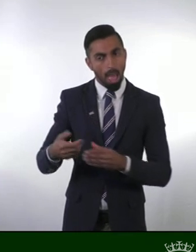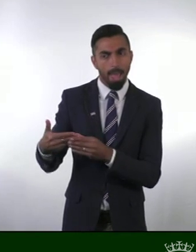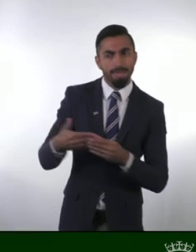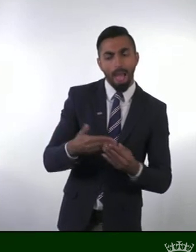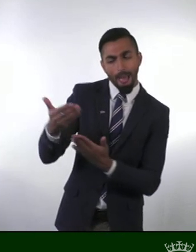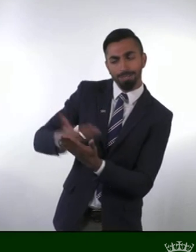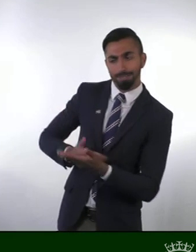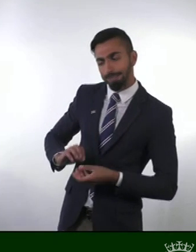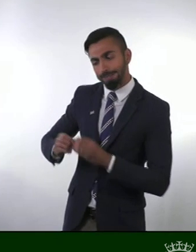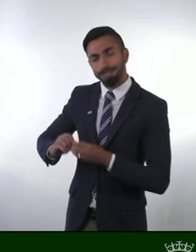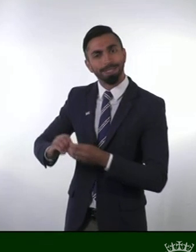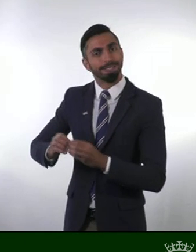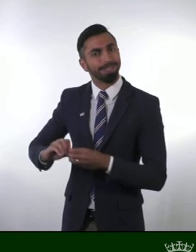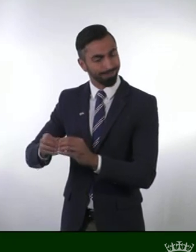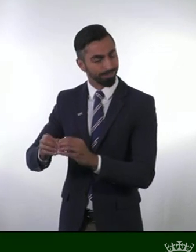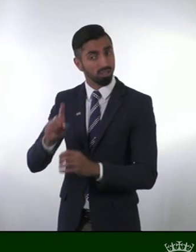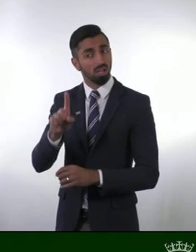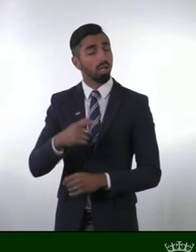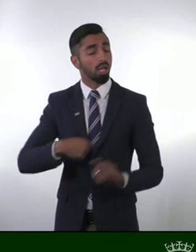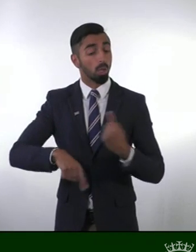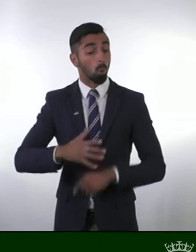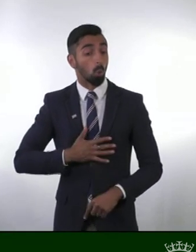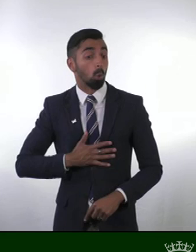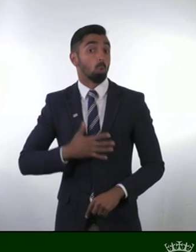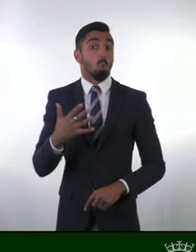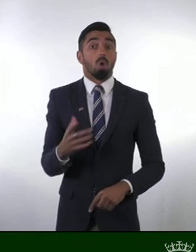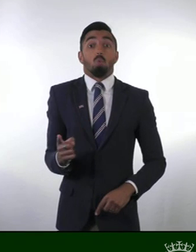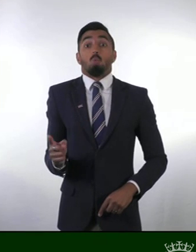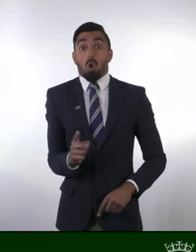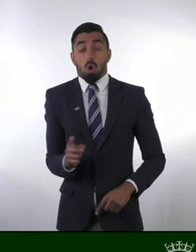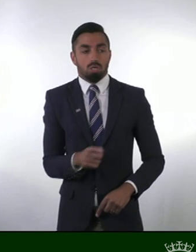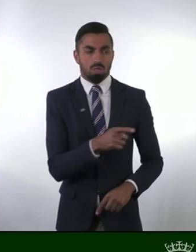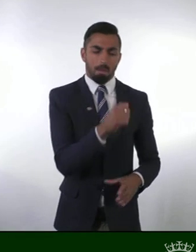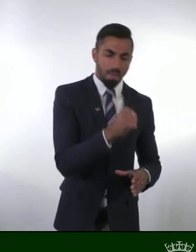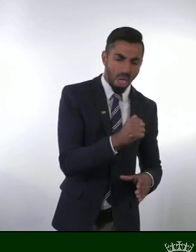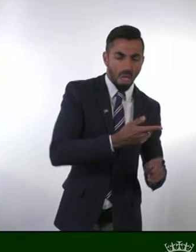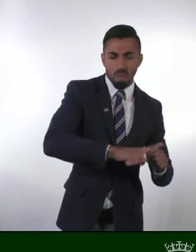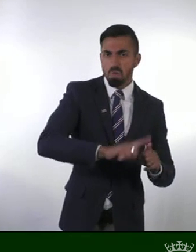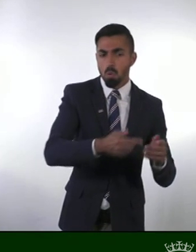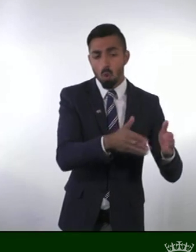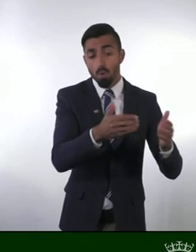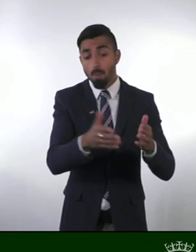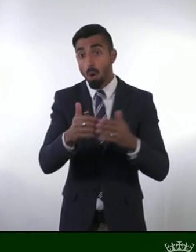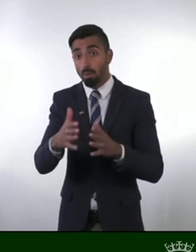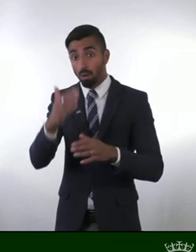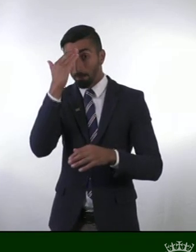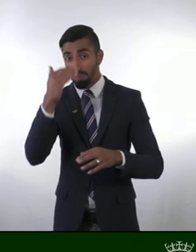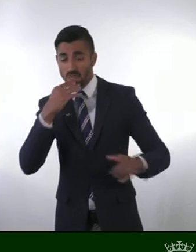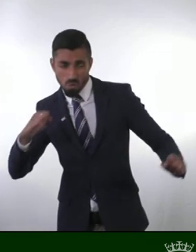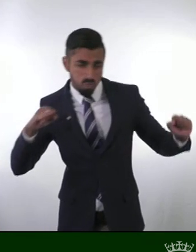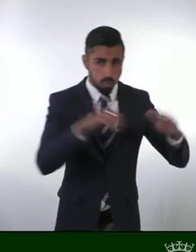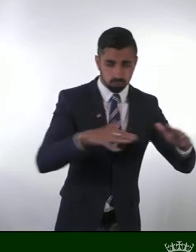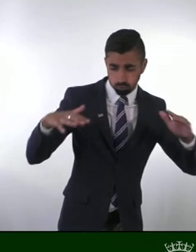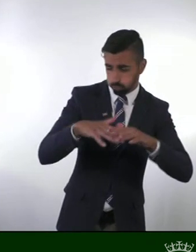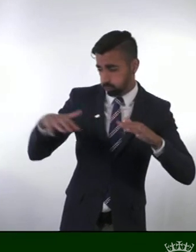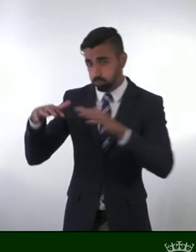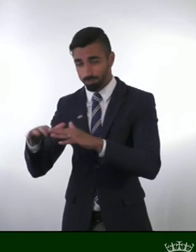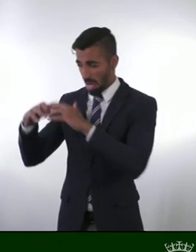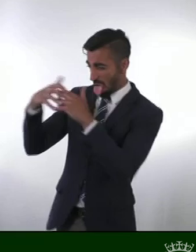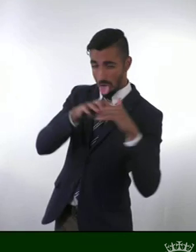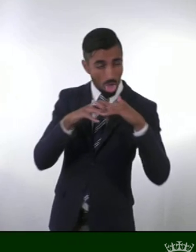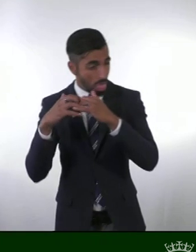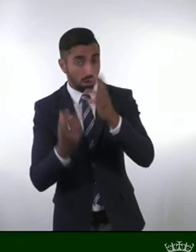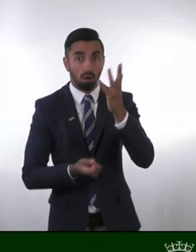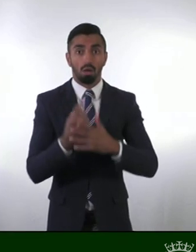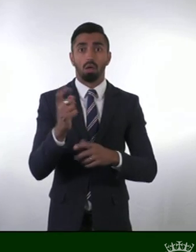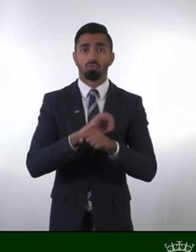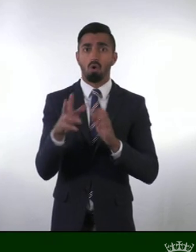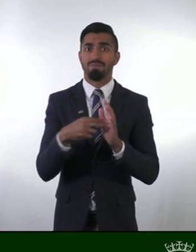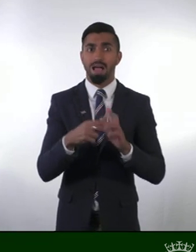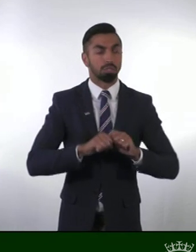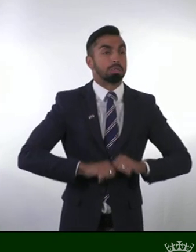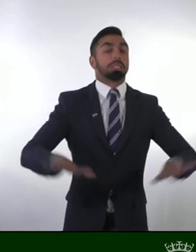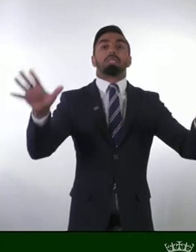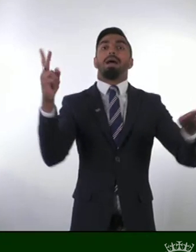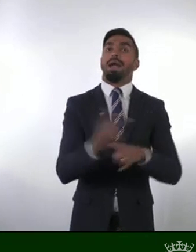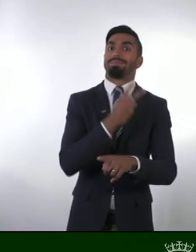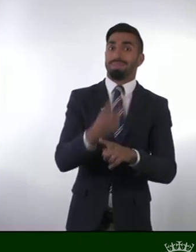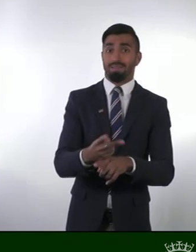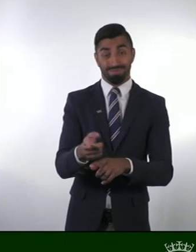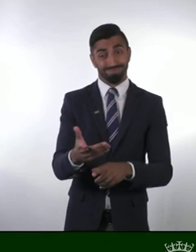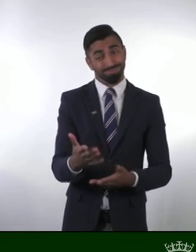What we do not want to see is a roiling, Bacchanalian mass of people who can spread the disease, so it is very important that people understand the continuing risks that this country faces.